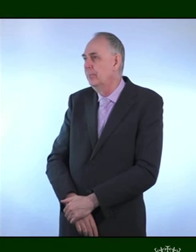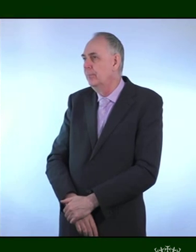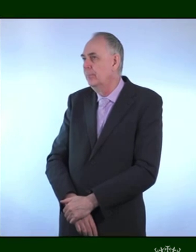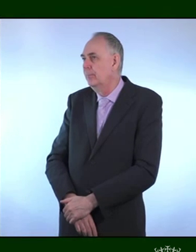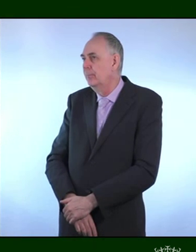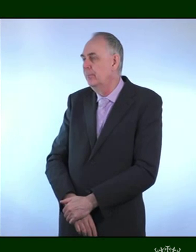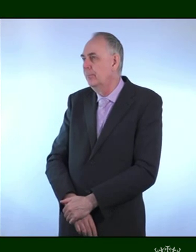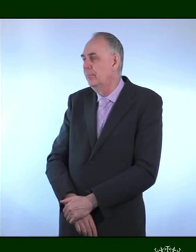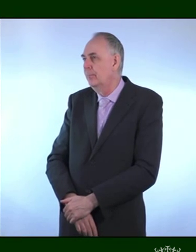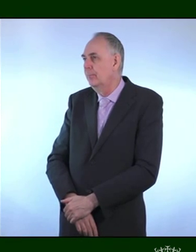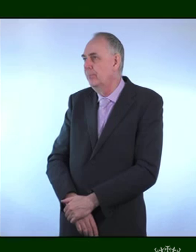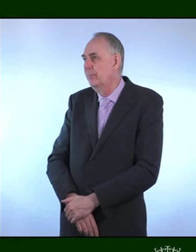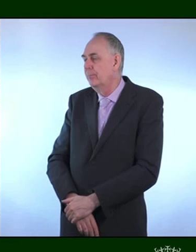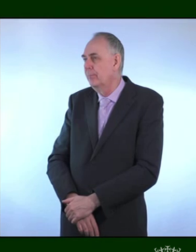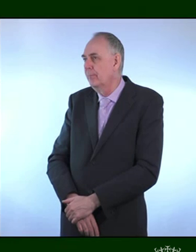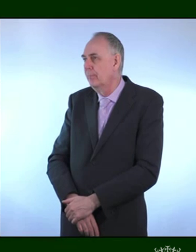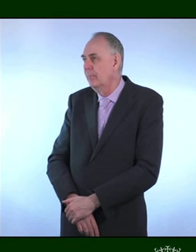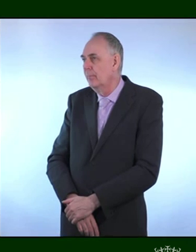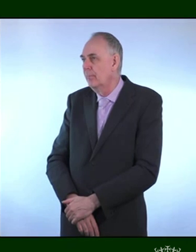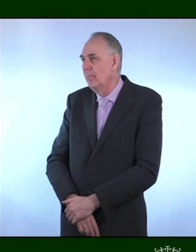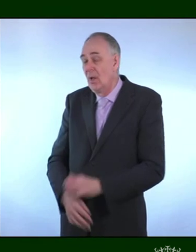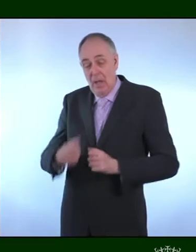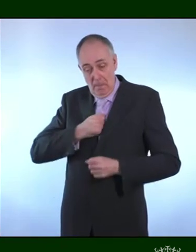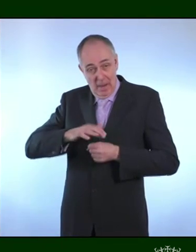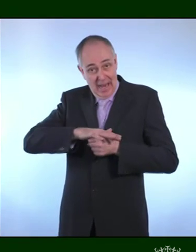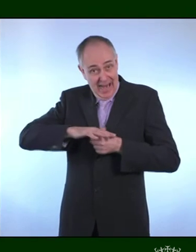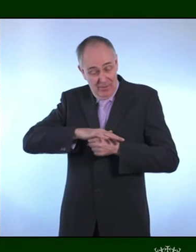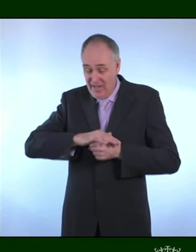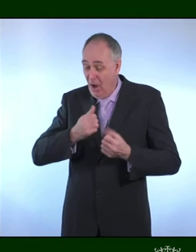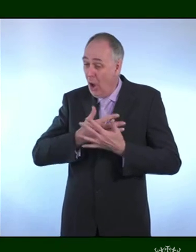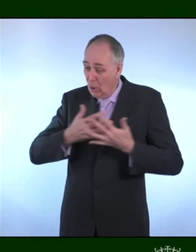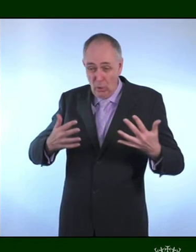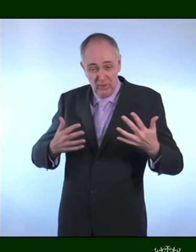Like many colleagues, I represent a constituency that has many self-employed people.